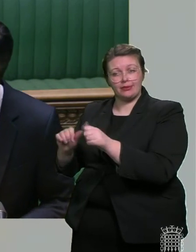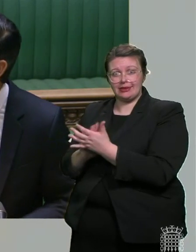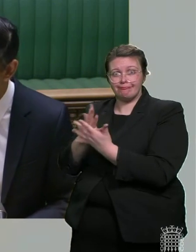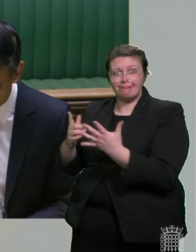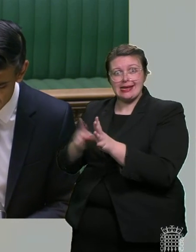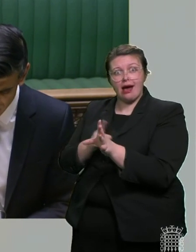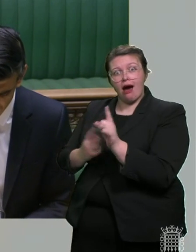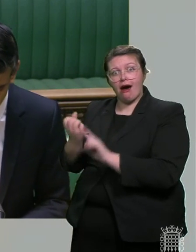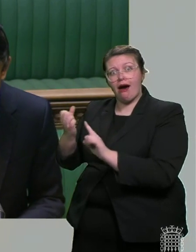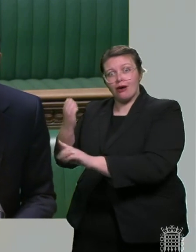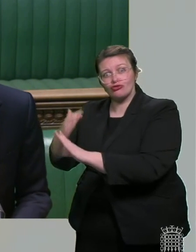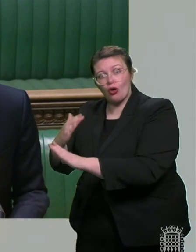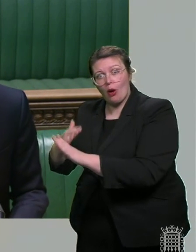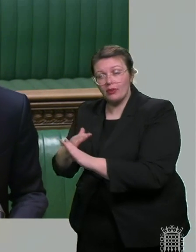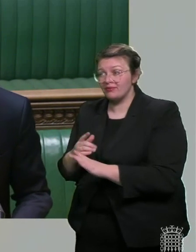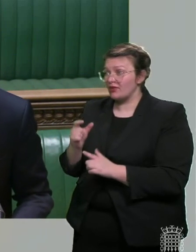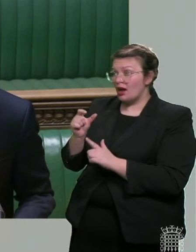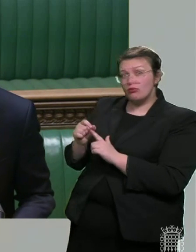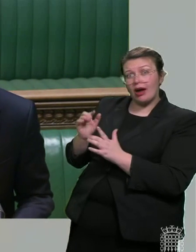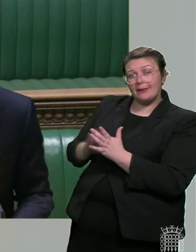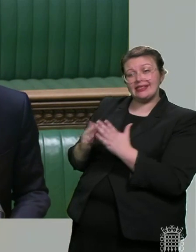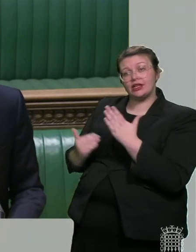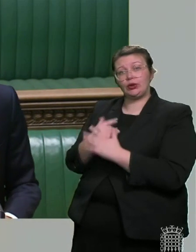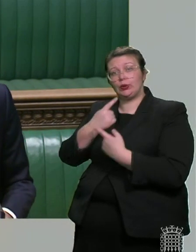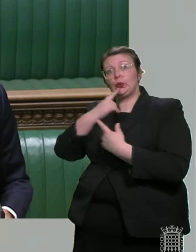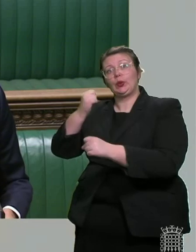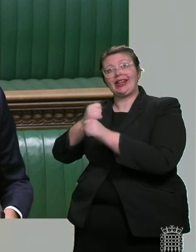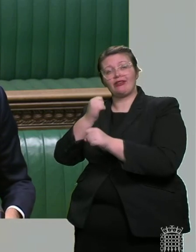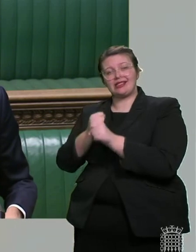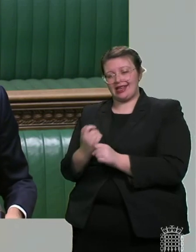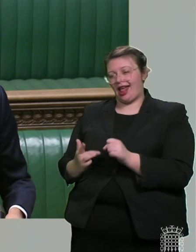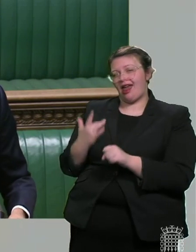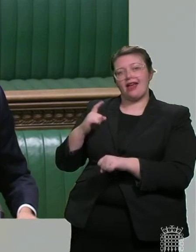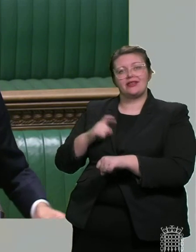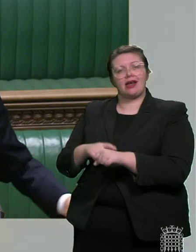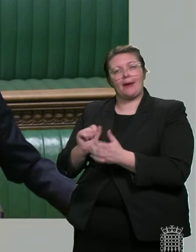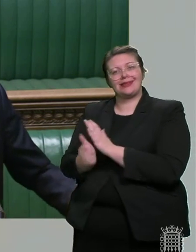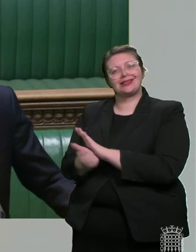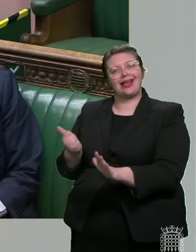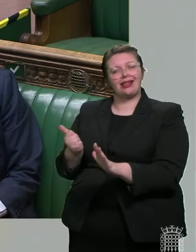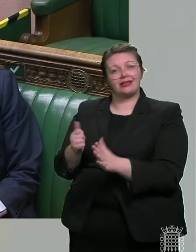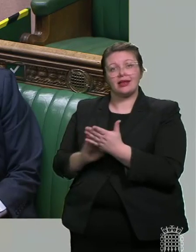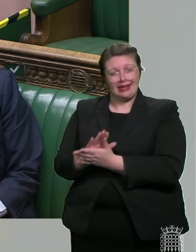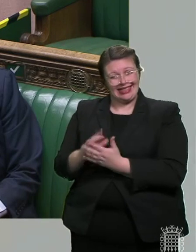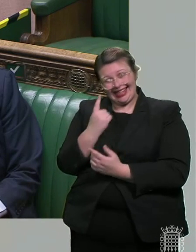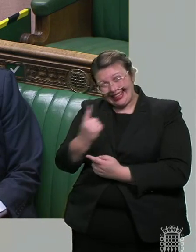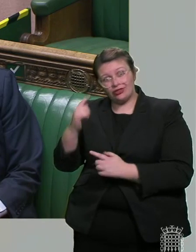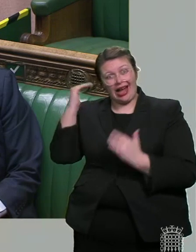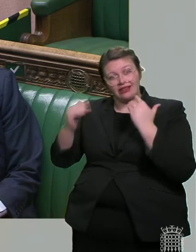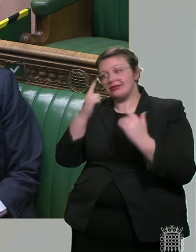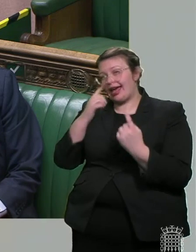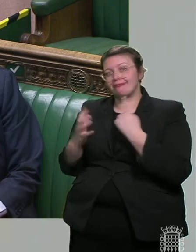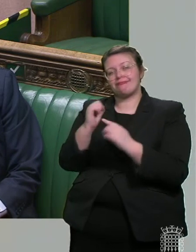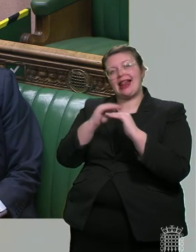The Prime Minister’s lifetime skills guarantee—giving every adult the opportunity for a fully funded level 3 qualification.